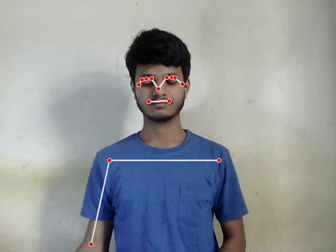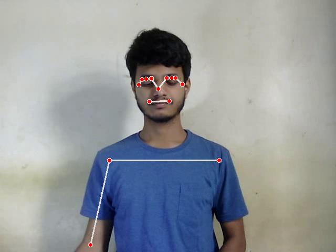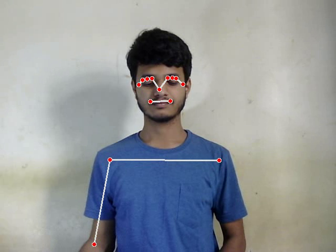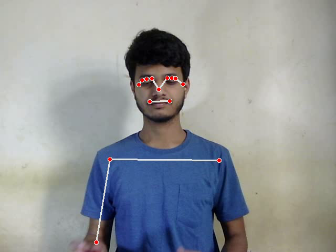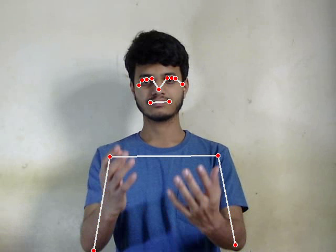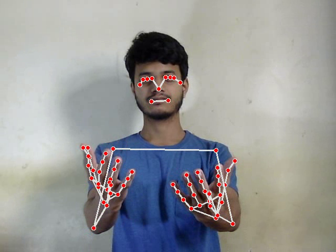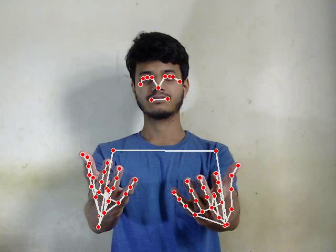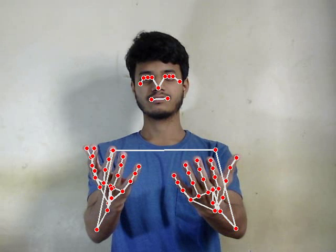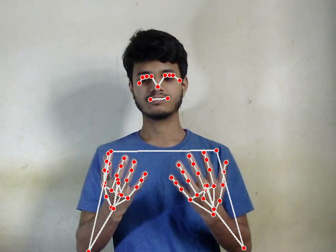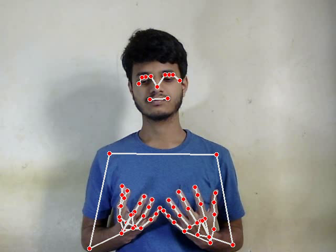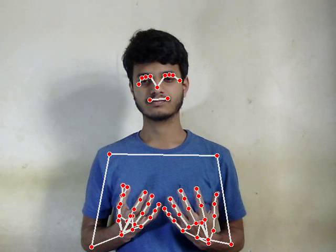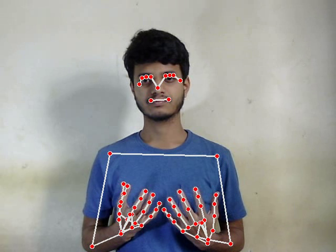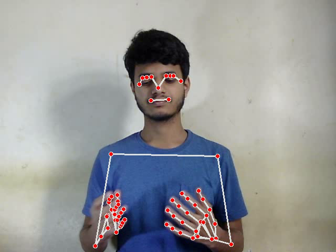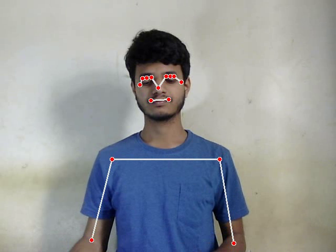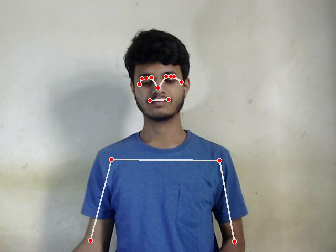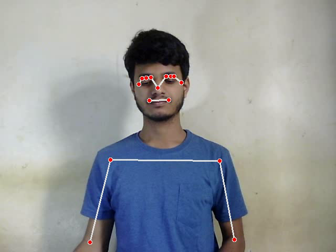want